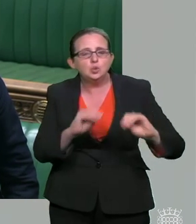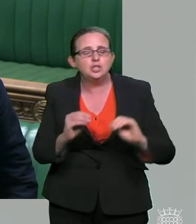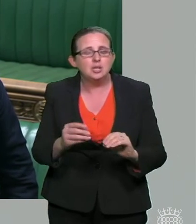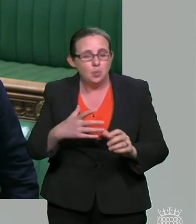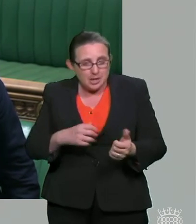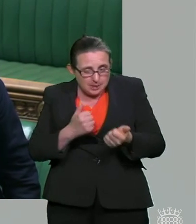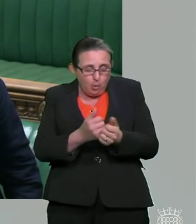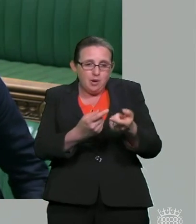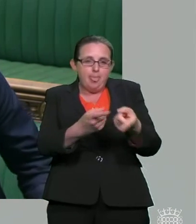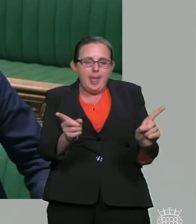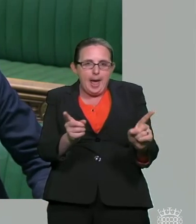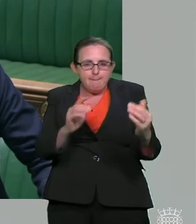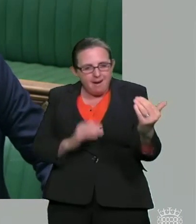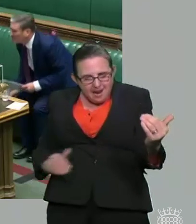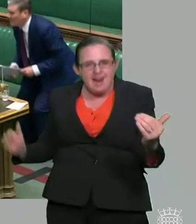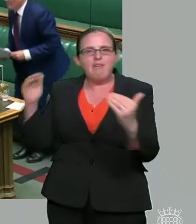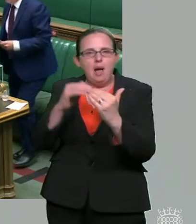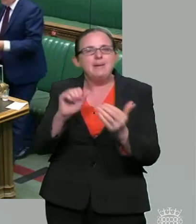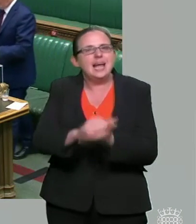That is what I mean by levelling up.